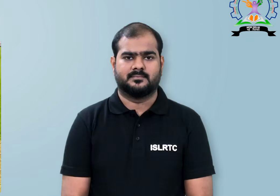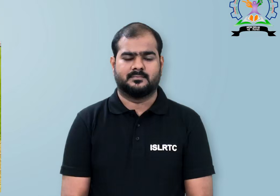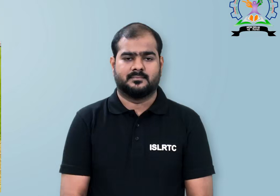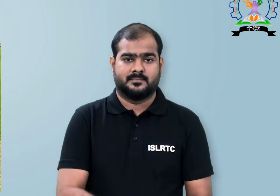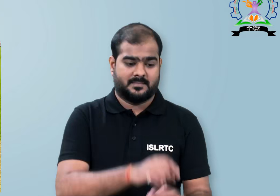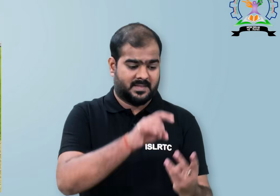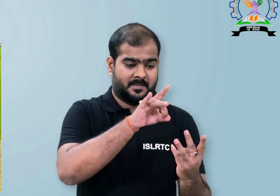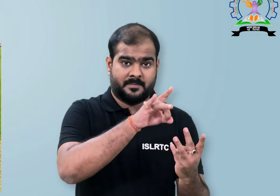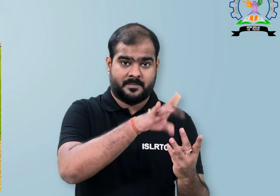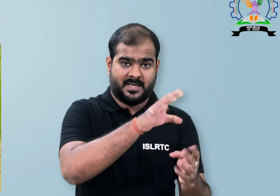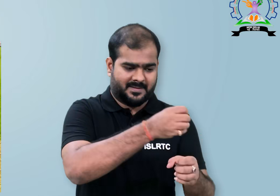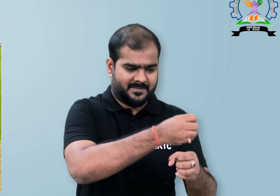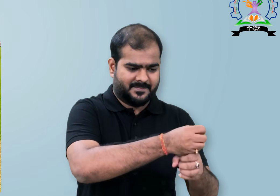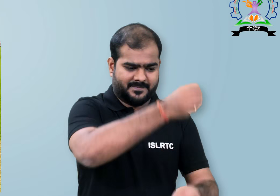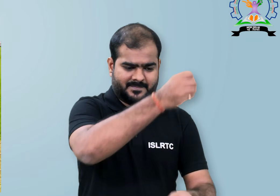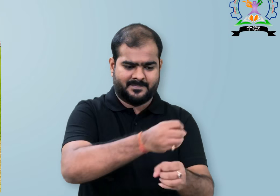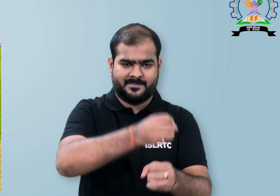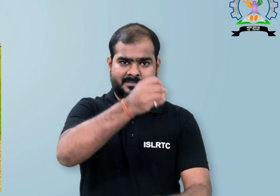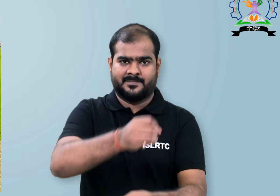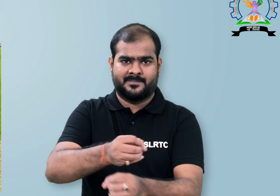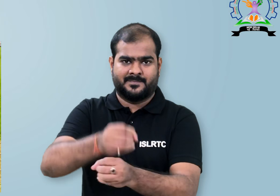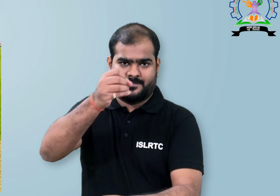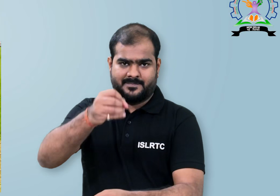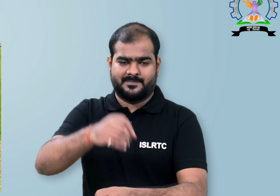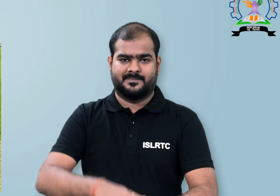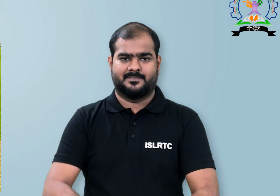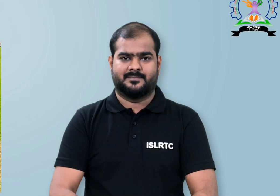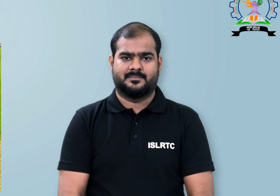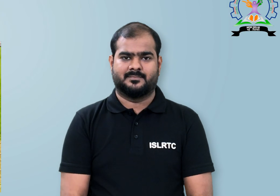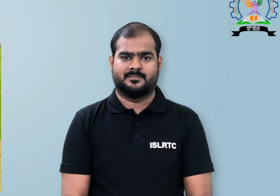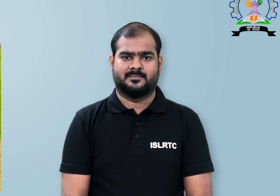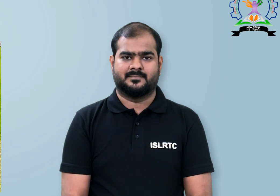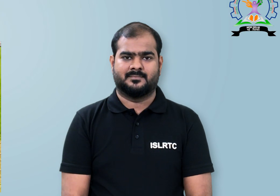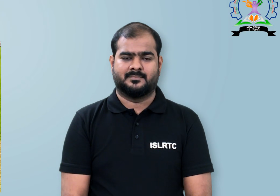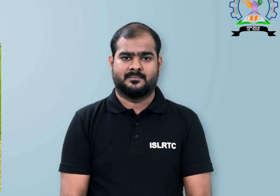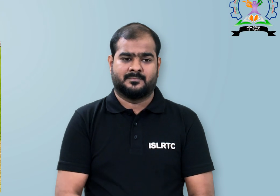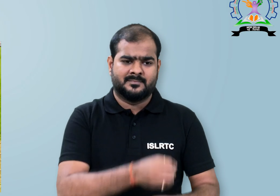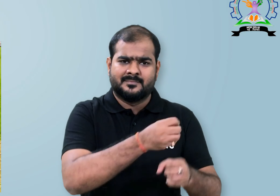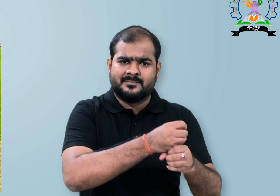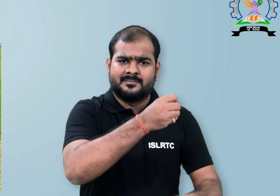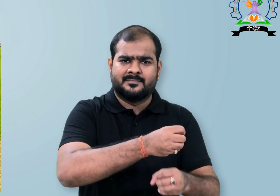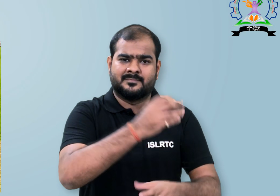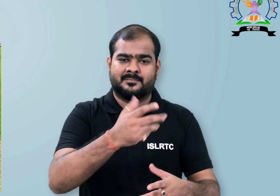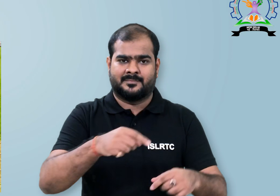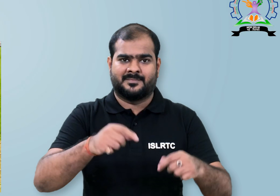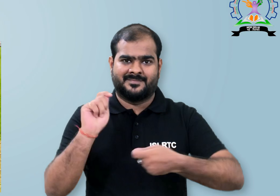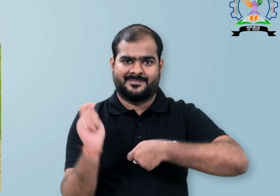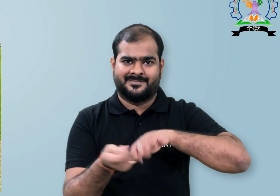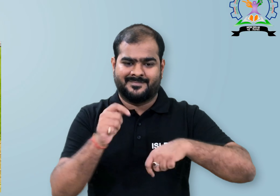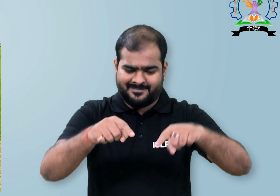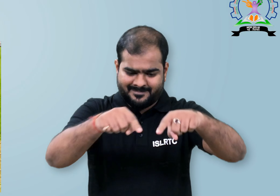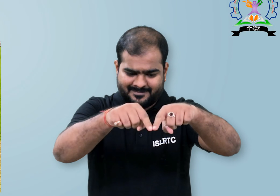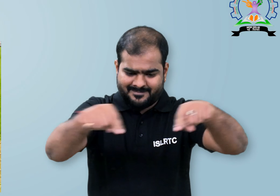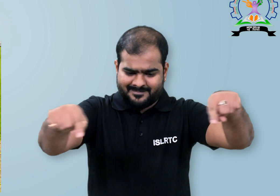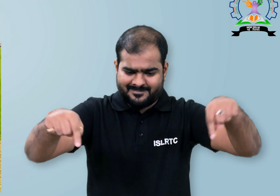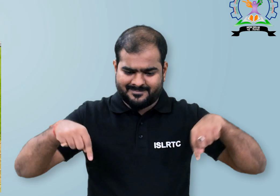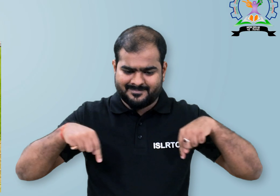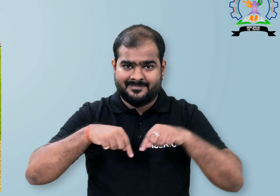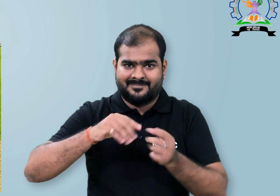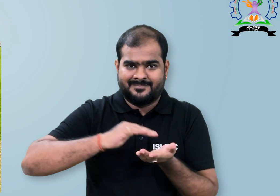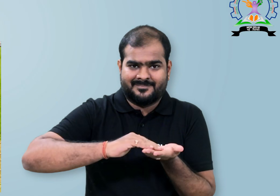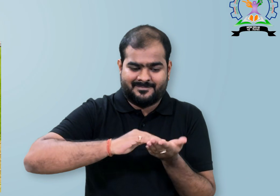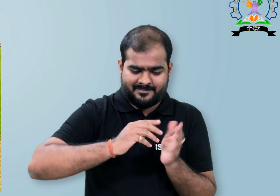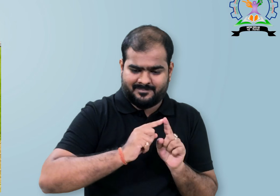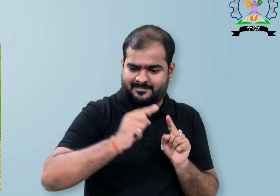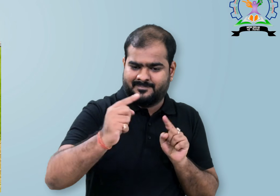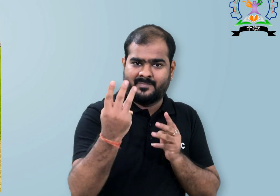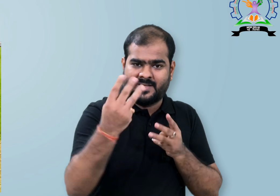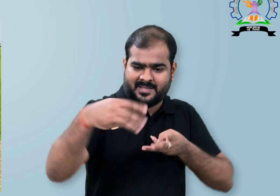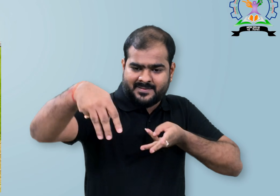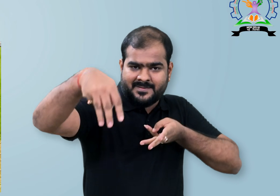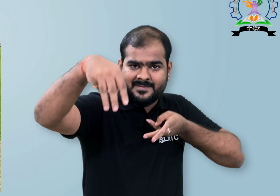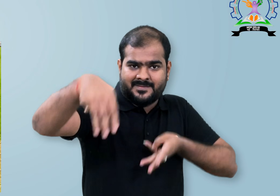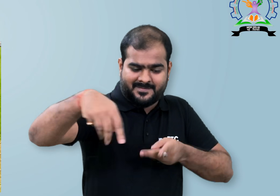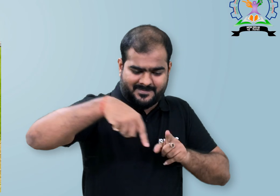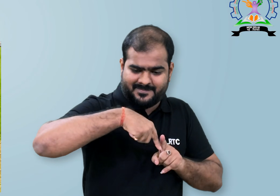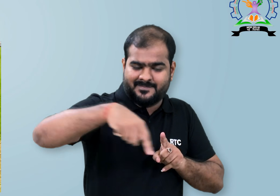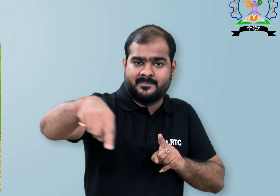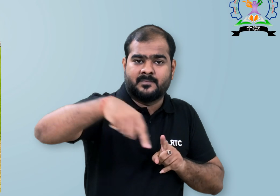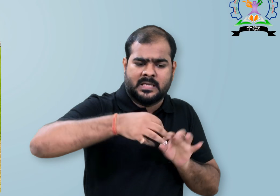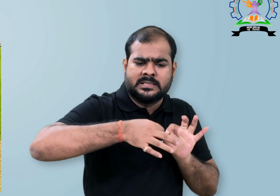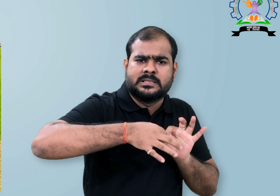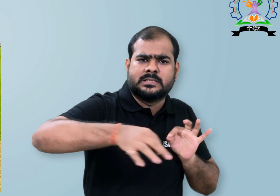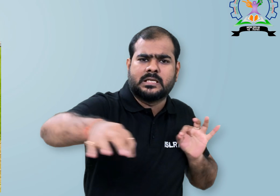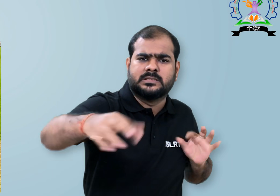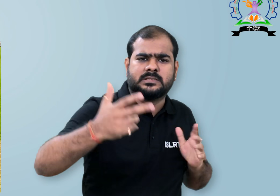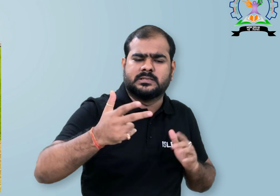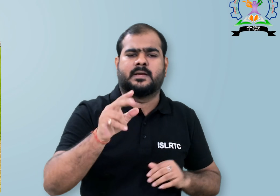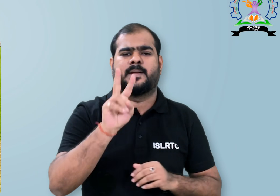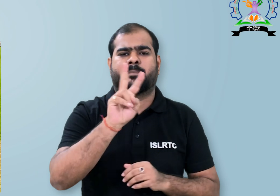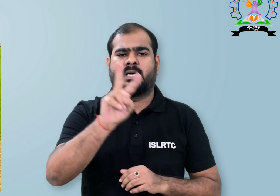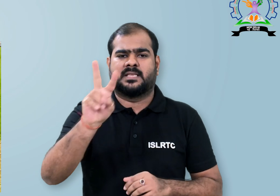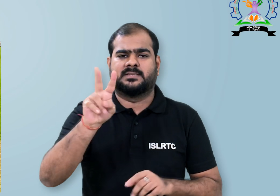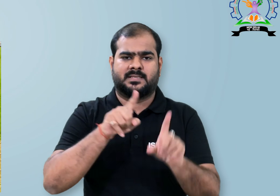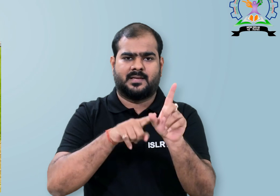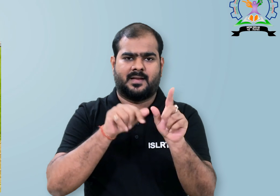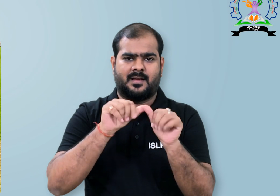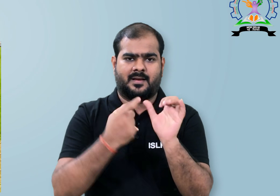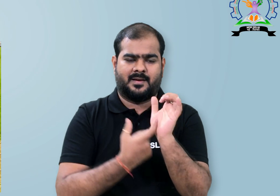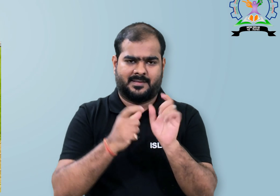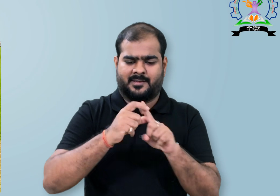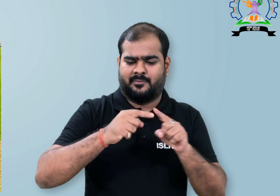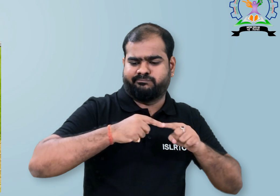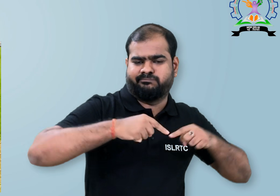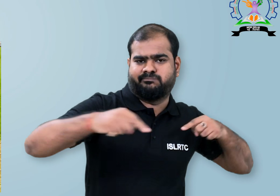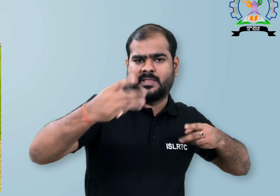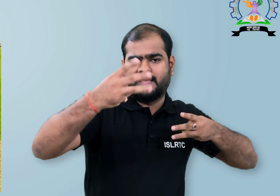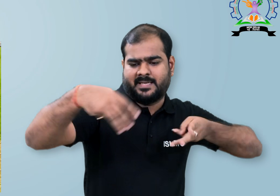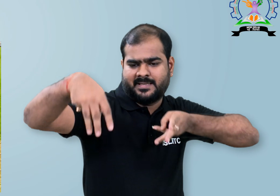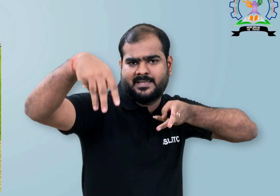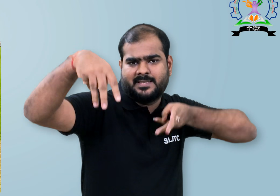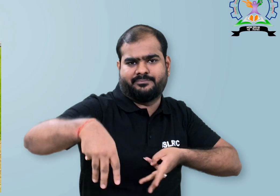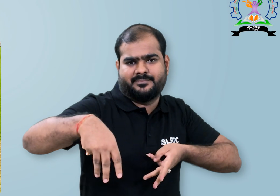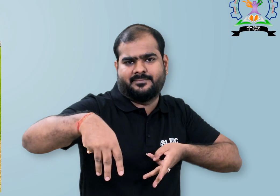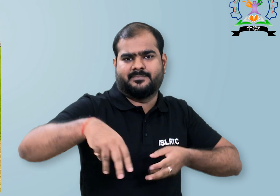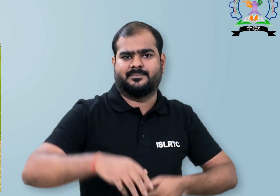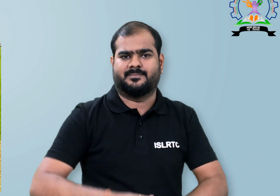Wicket Three wooden stumps having bailed on top. Wickets are pitched opposite and parallel to each other, 22 yards apart.